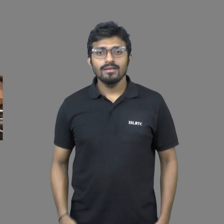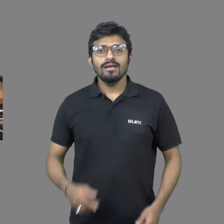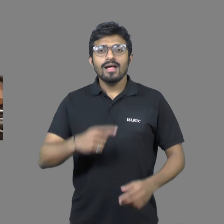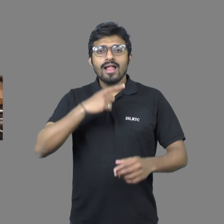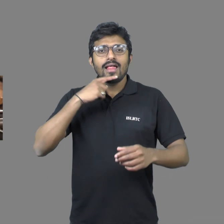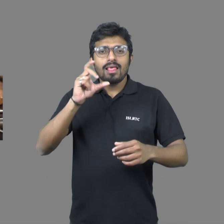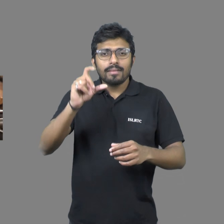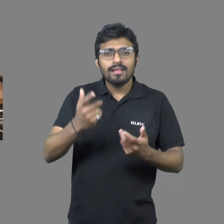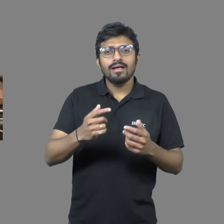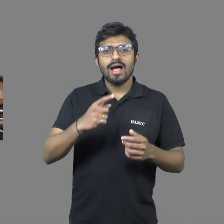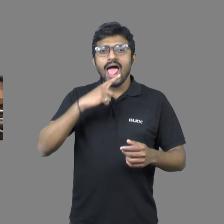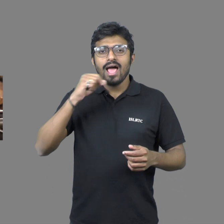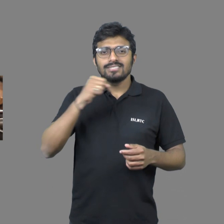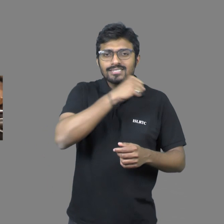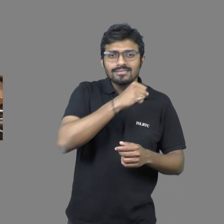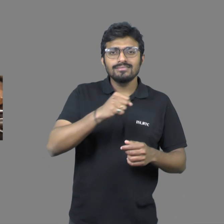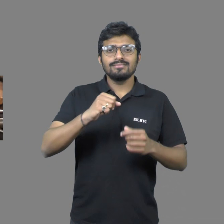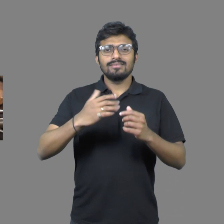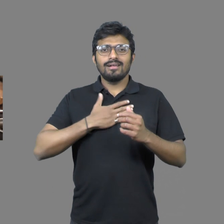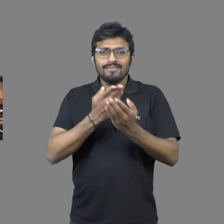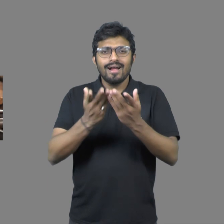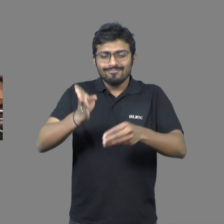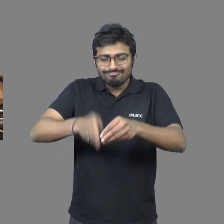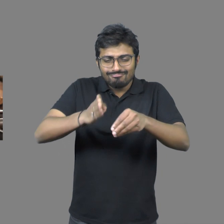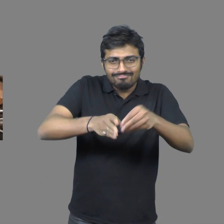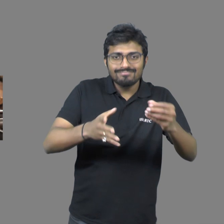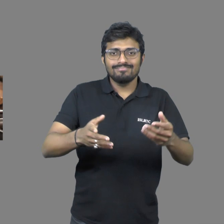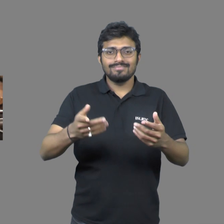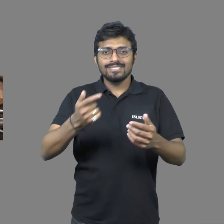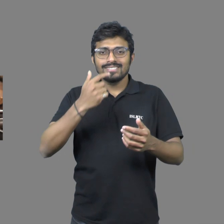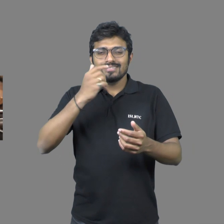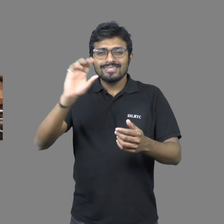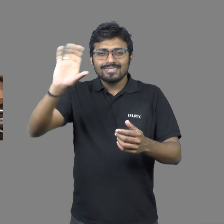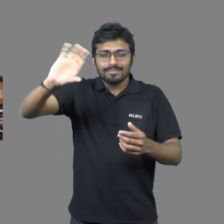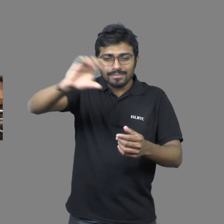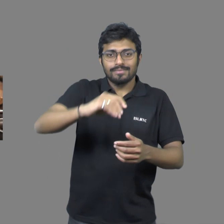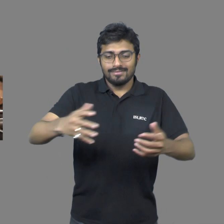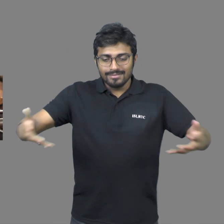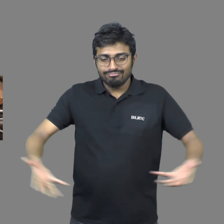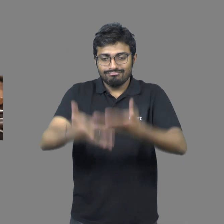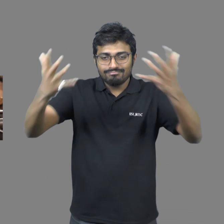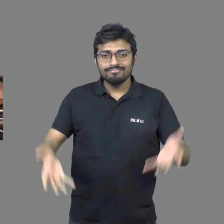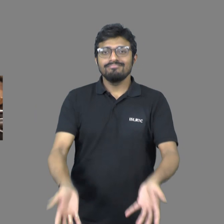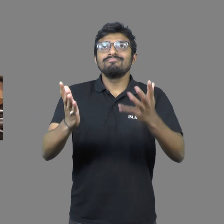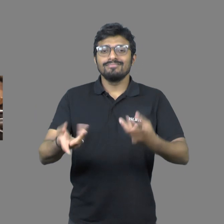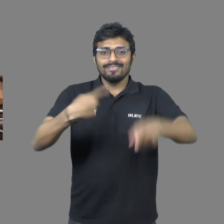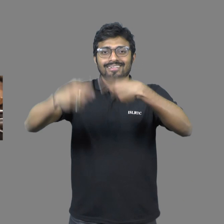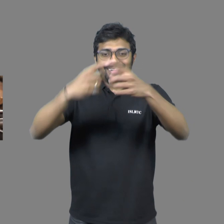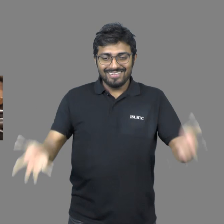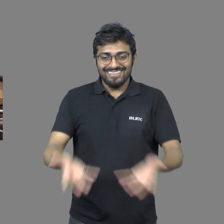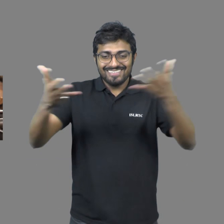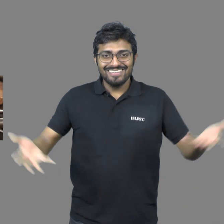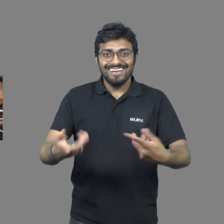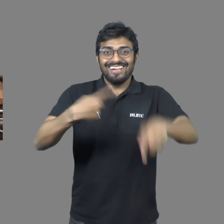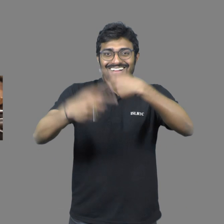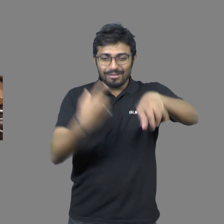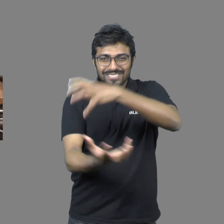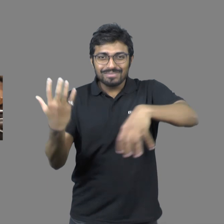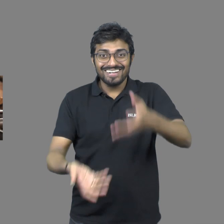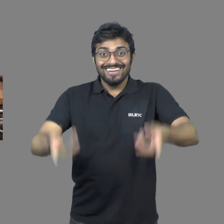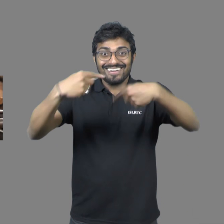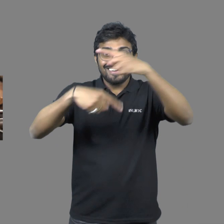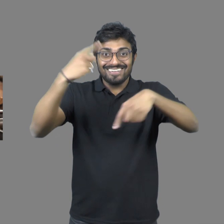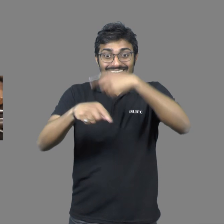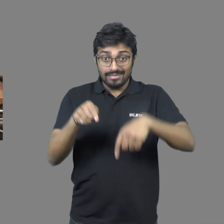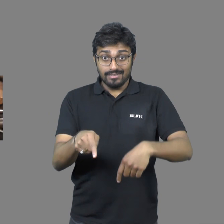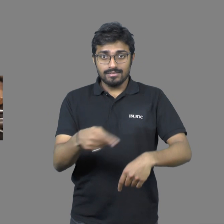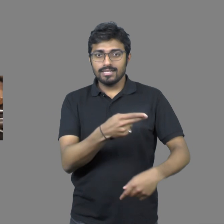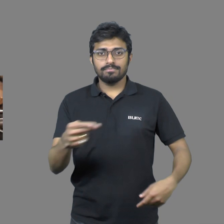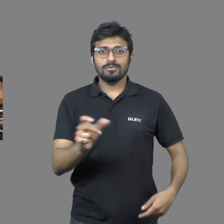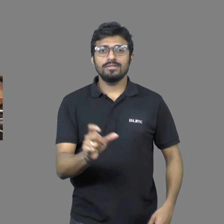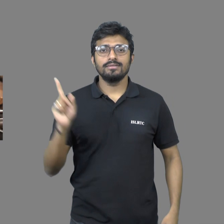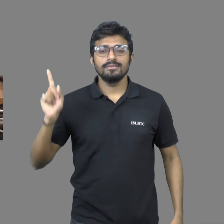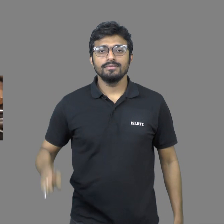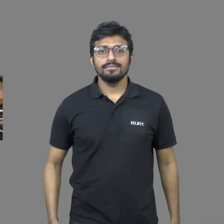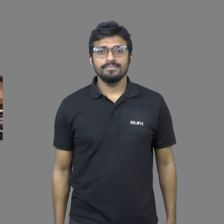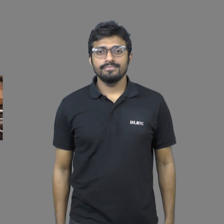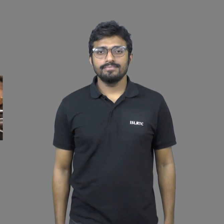Toss in cooking